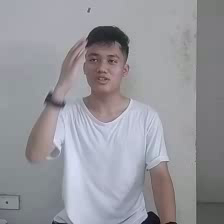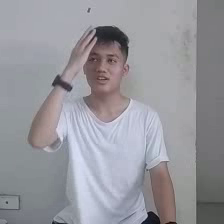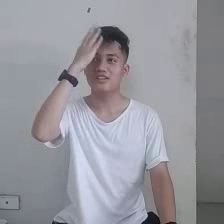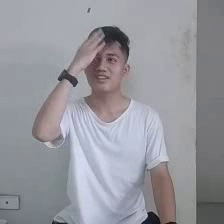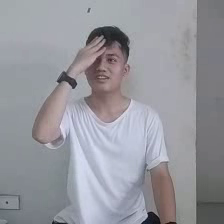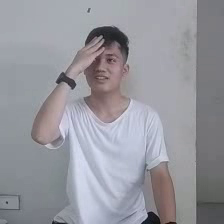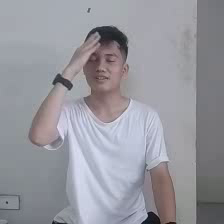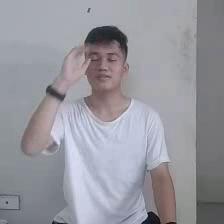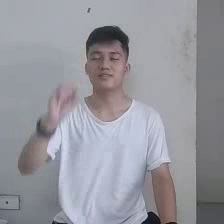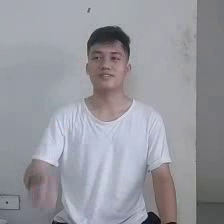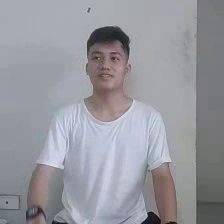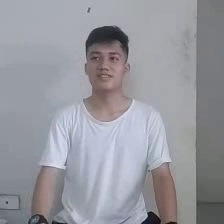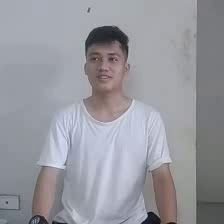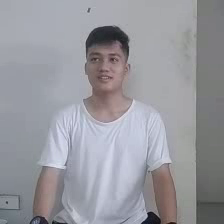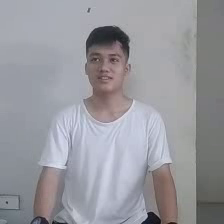Biết